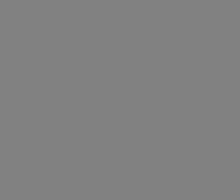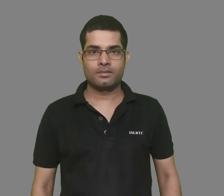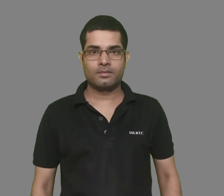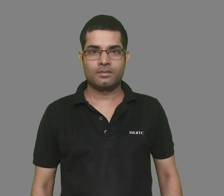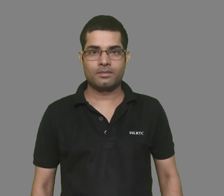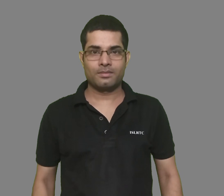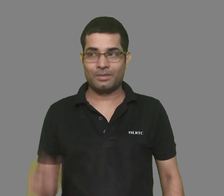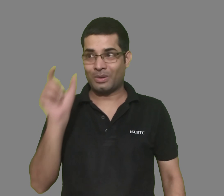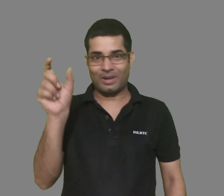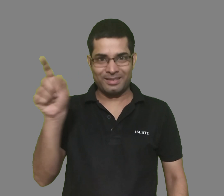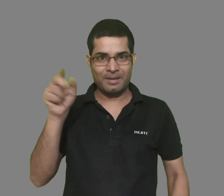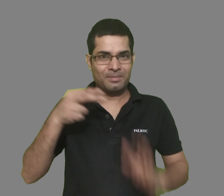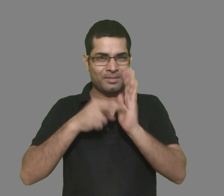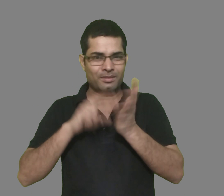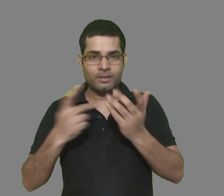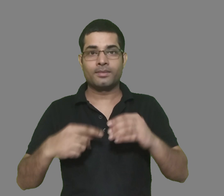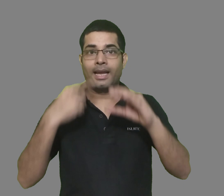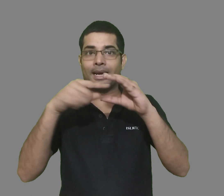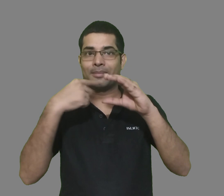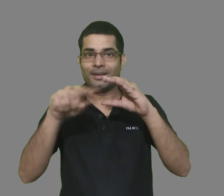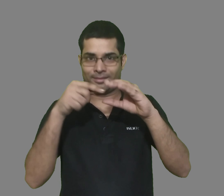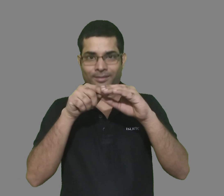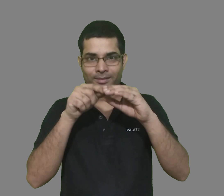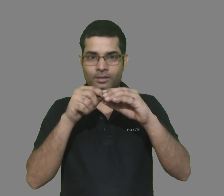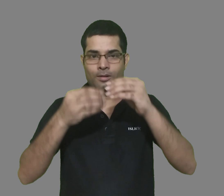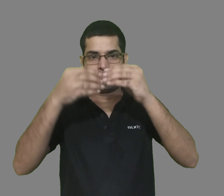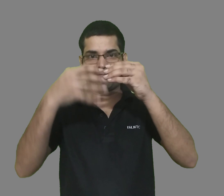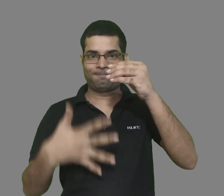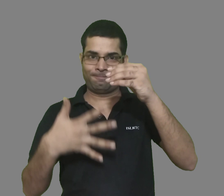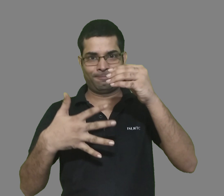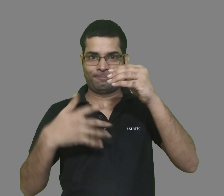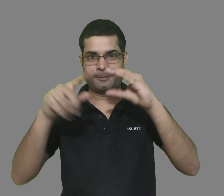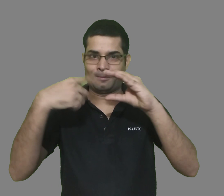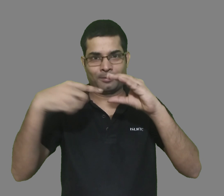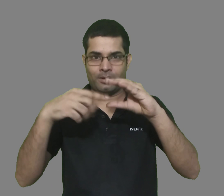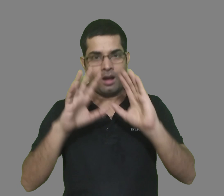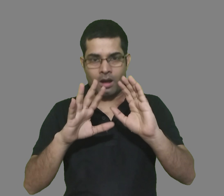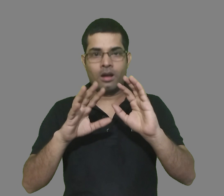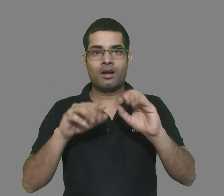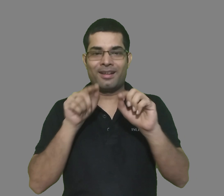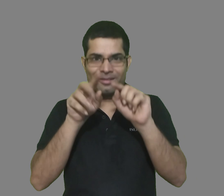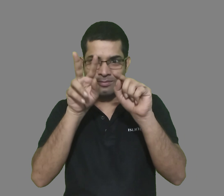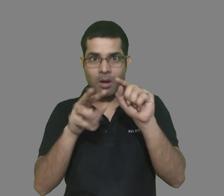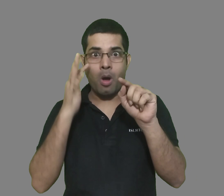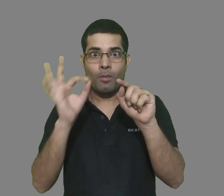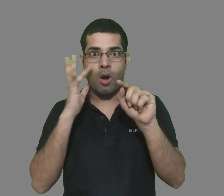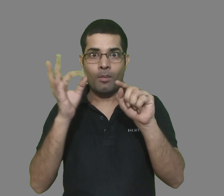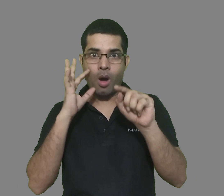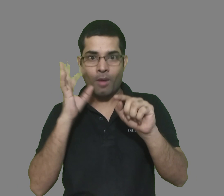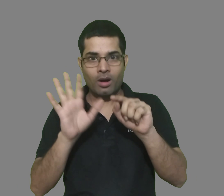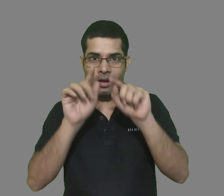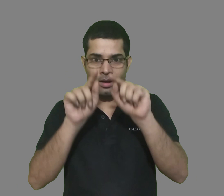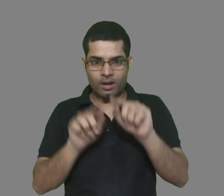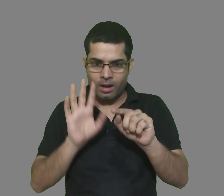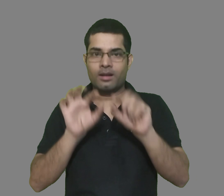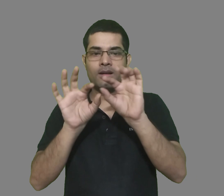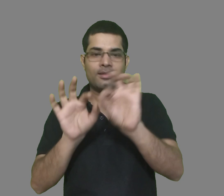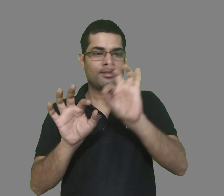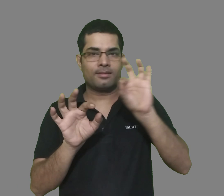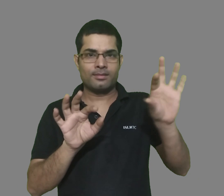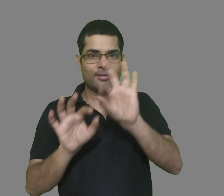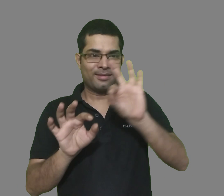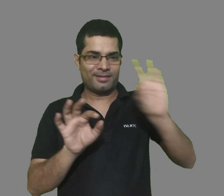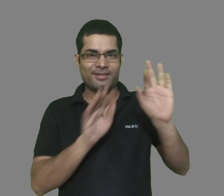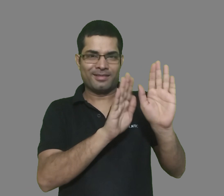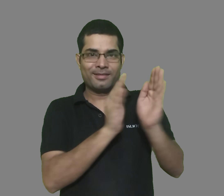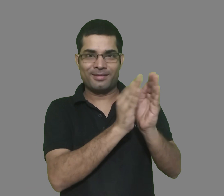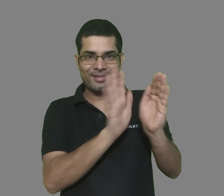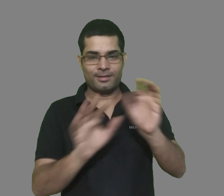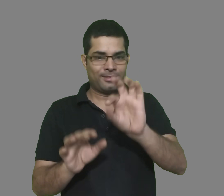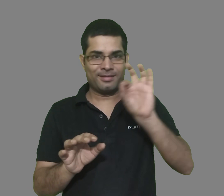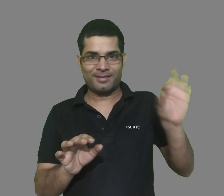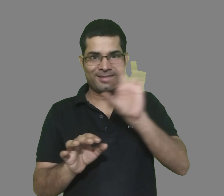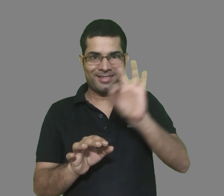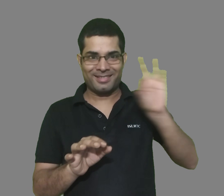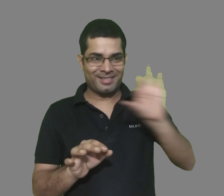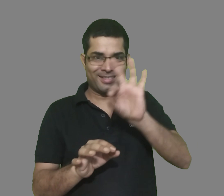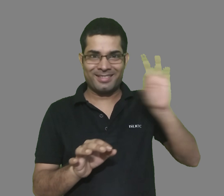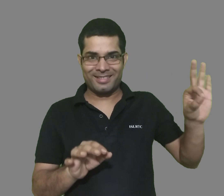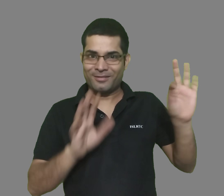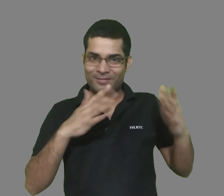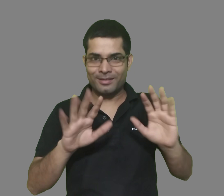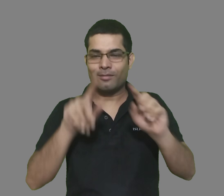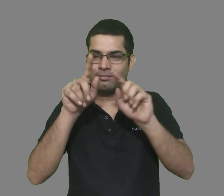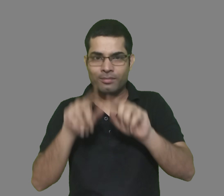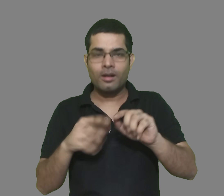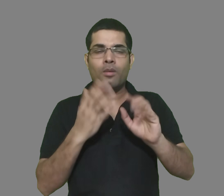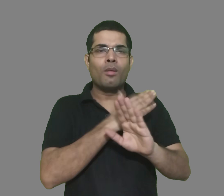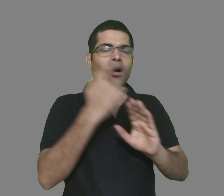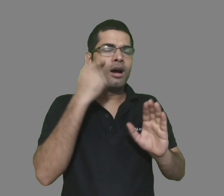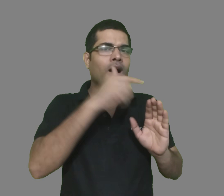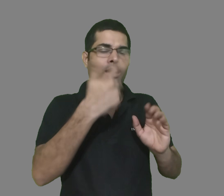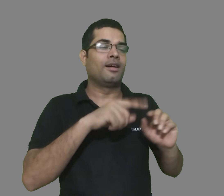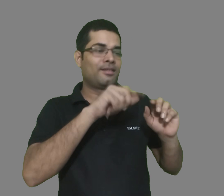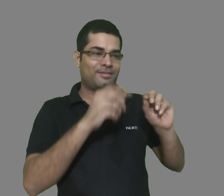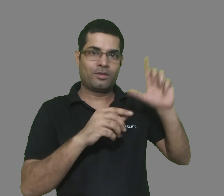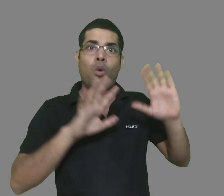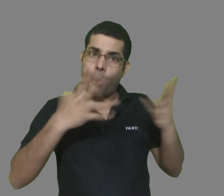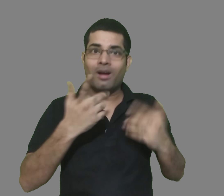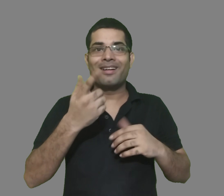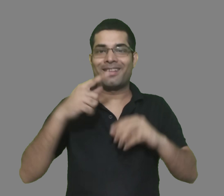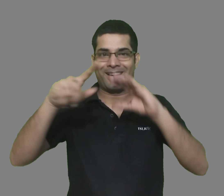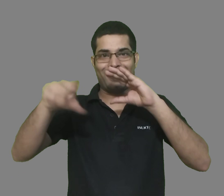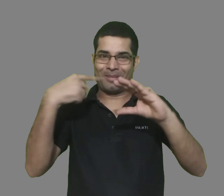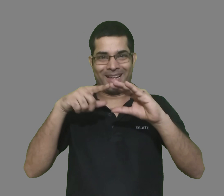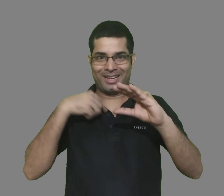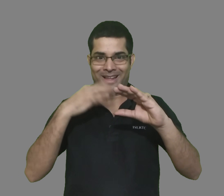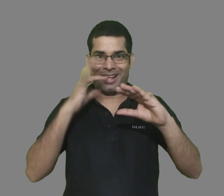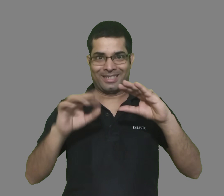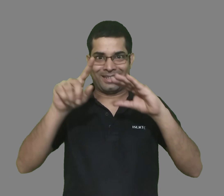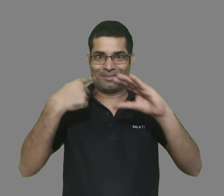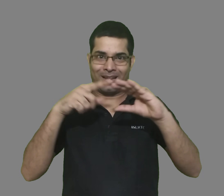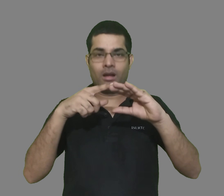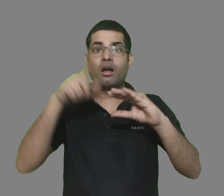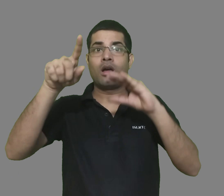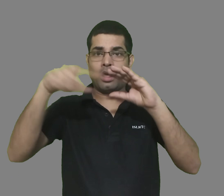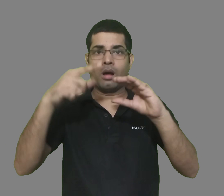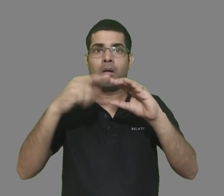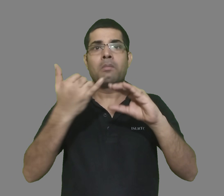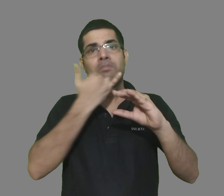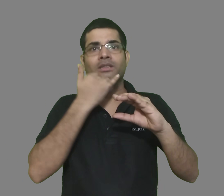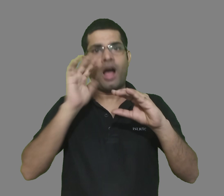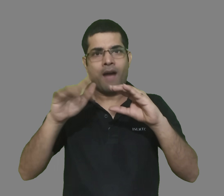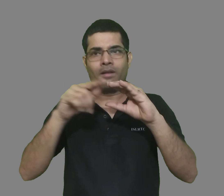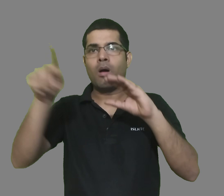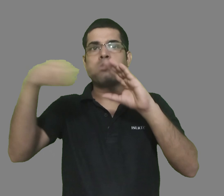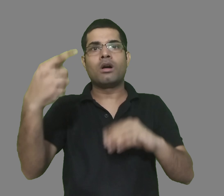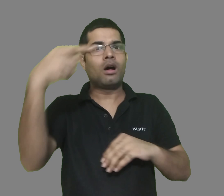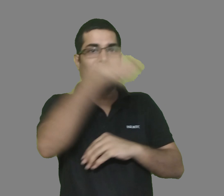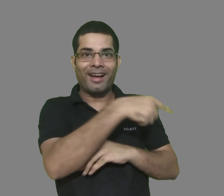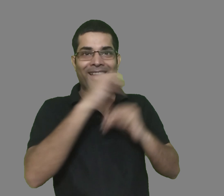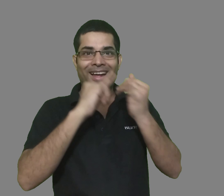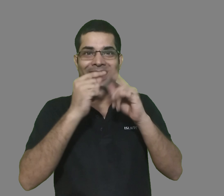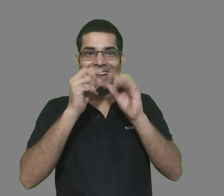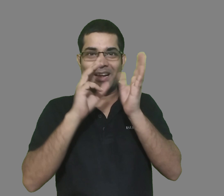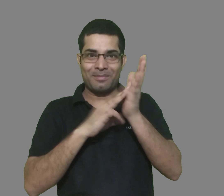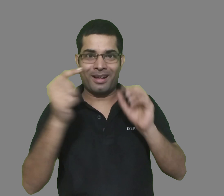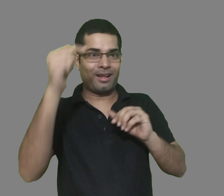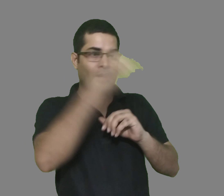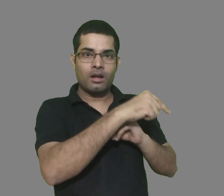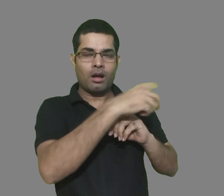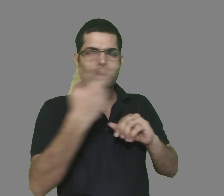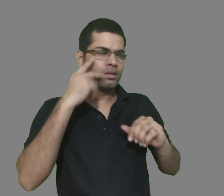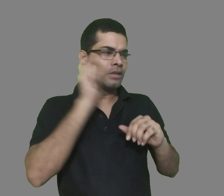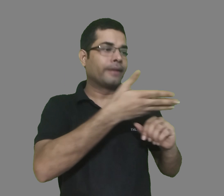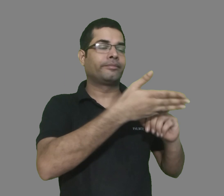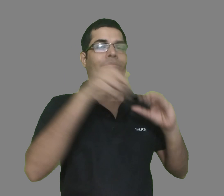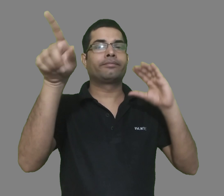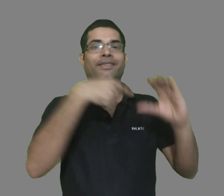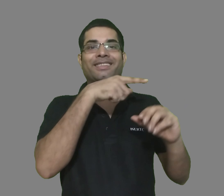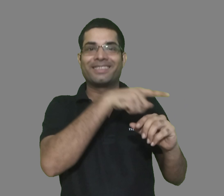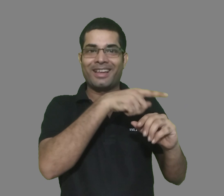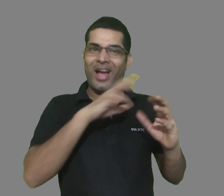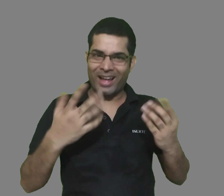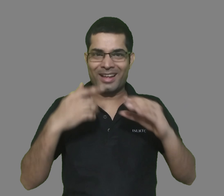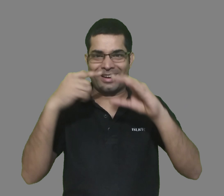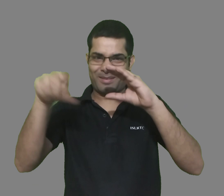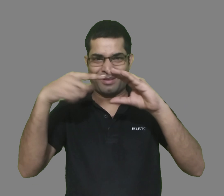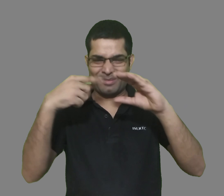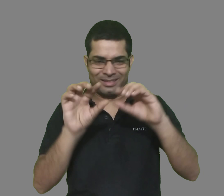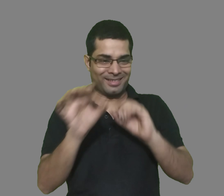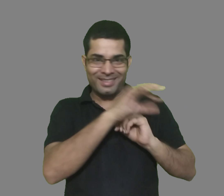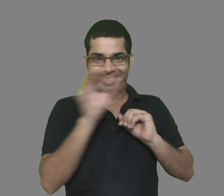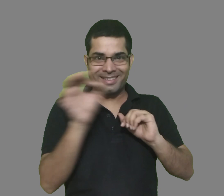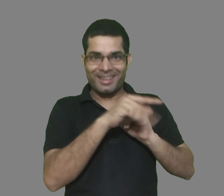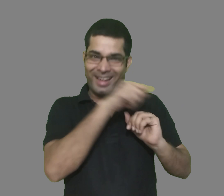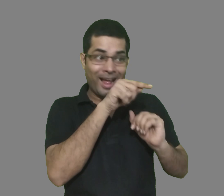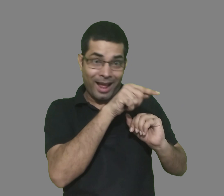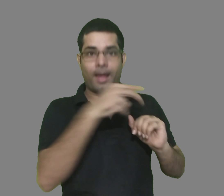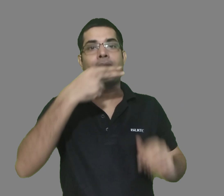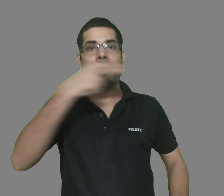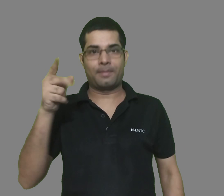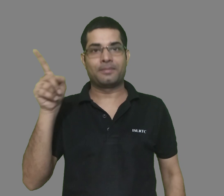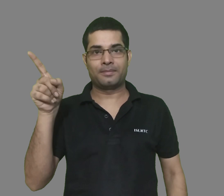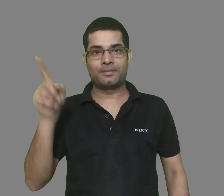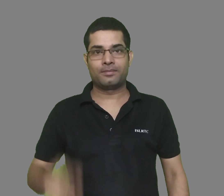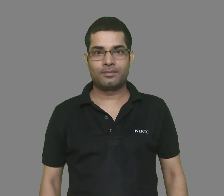Spam Junk